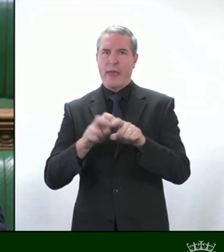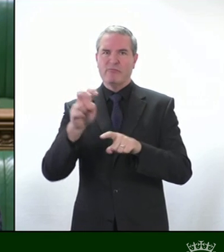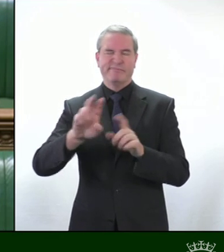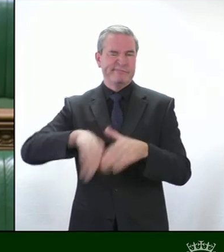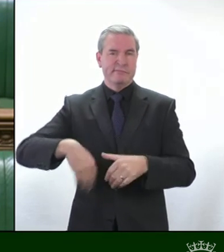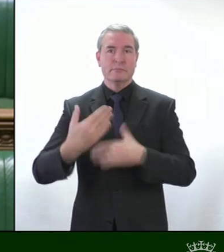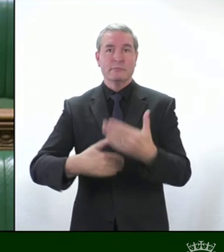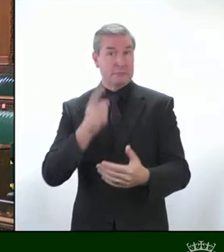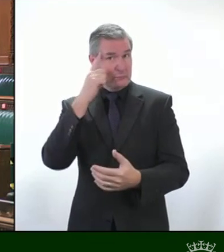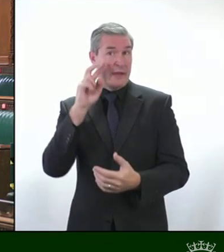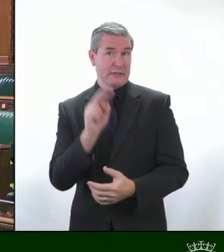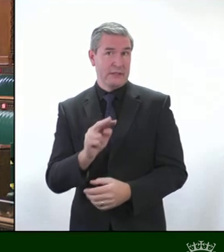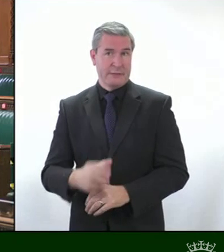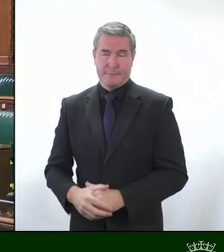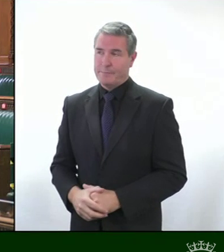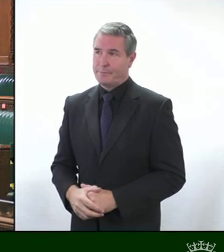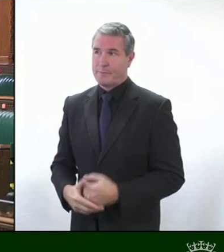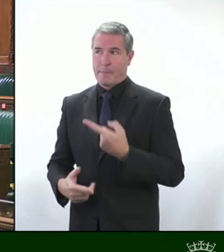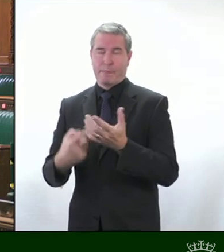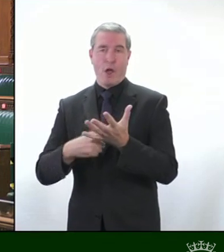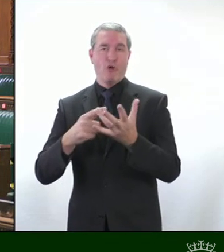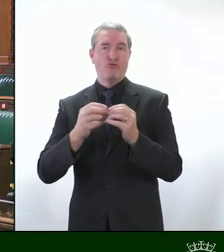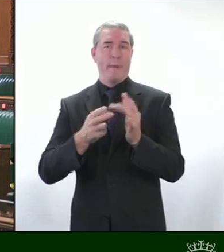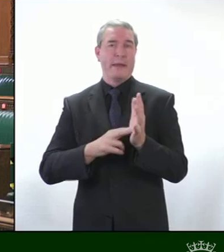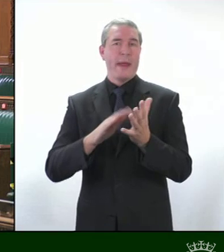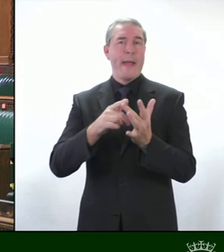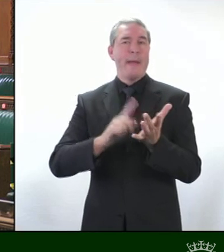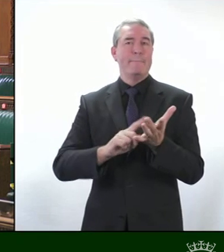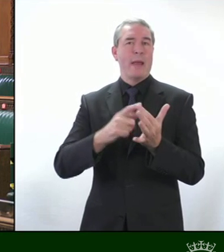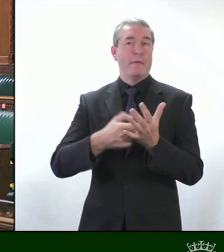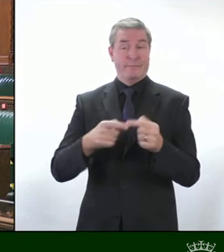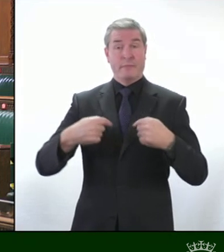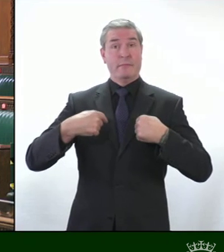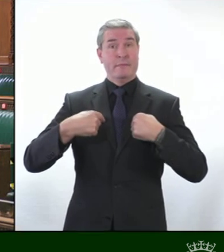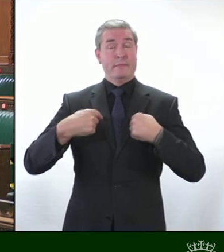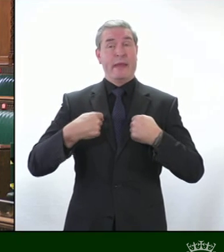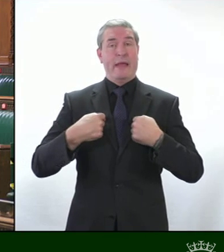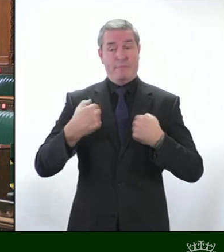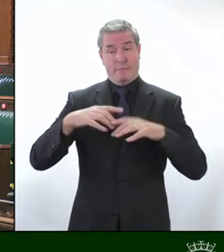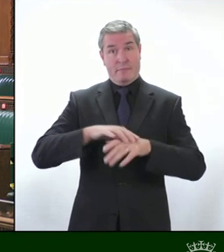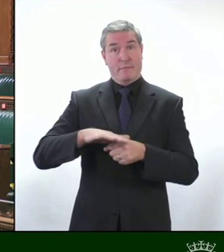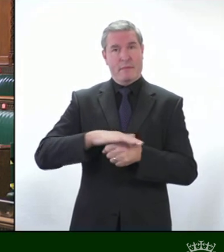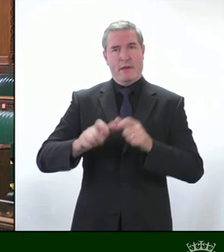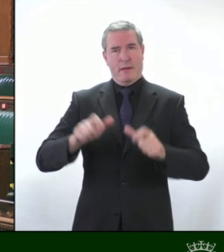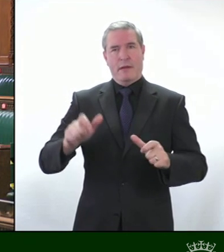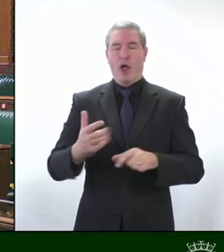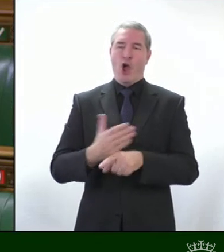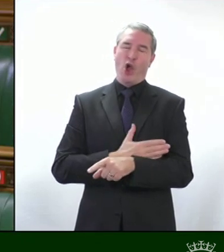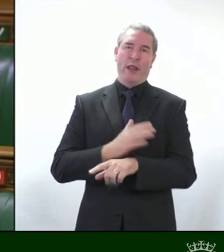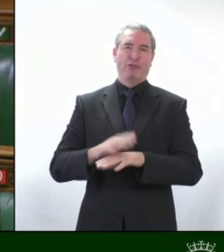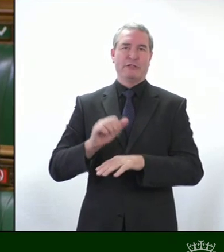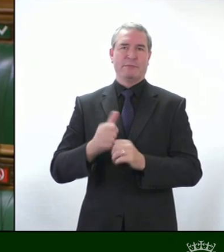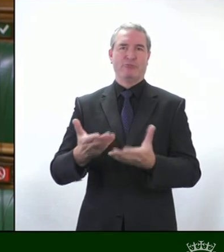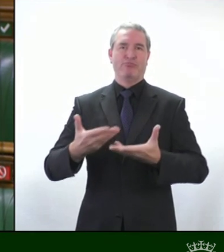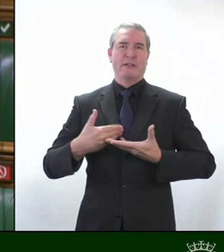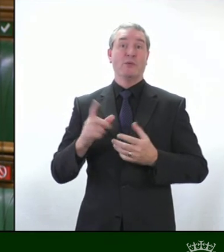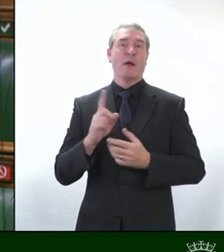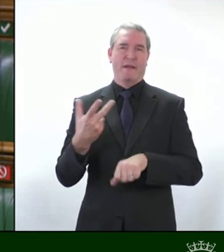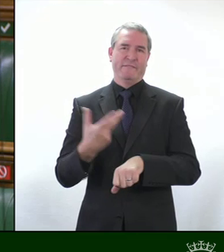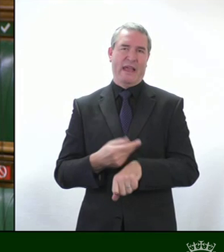The people of Aberconwy would like to thank the Prime Minister for his early Christmas present in this vaccine.